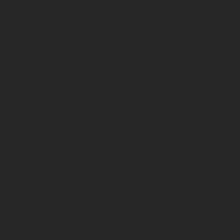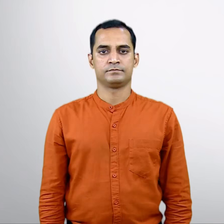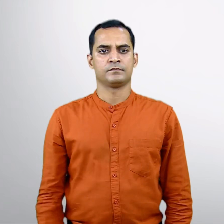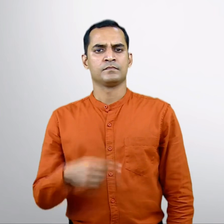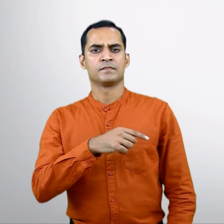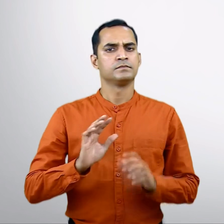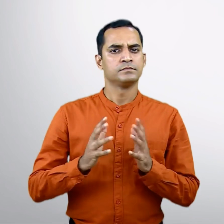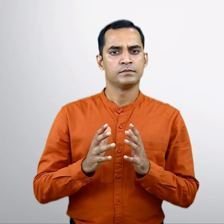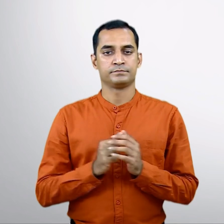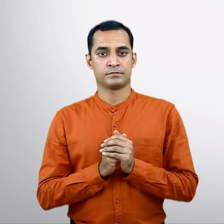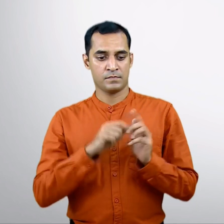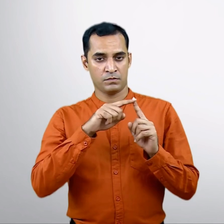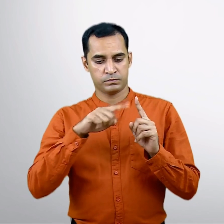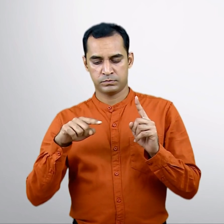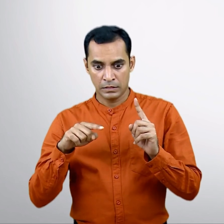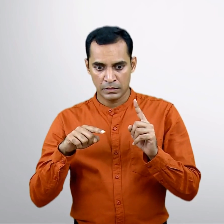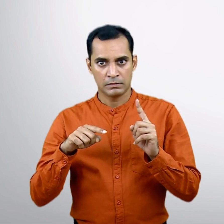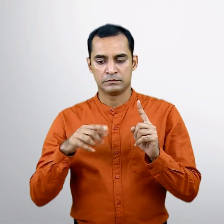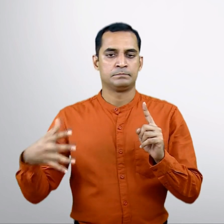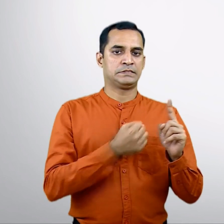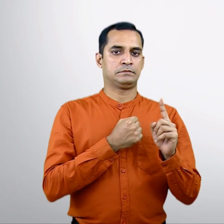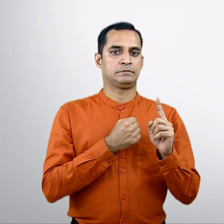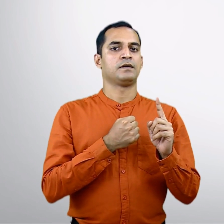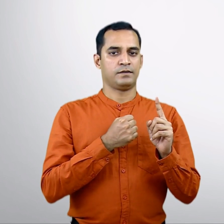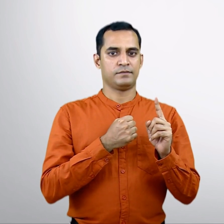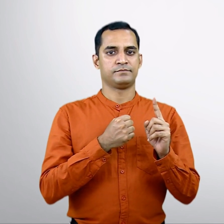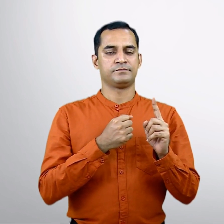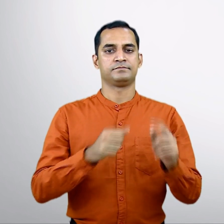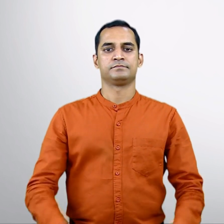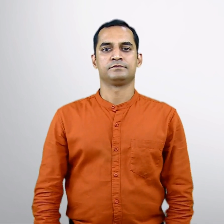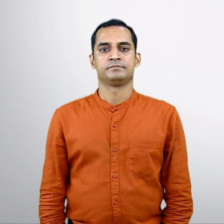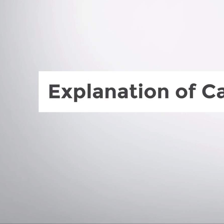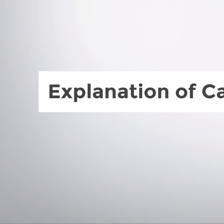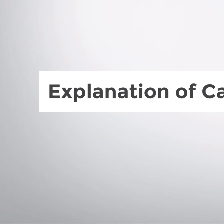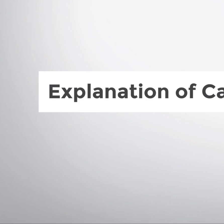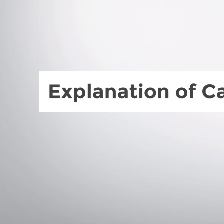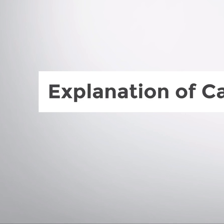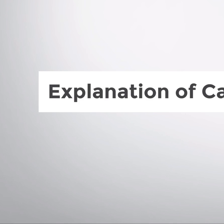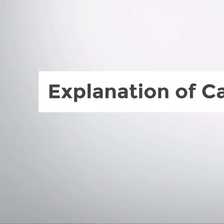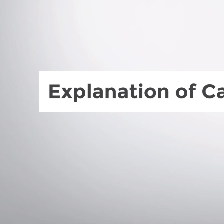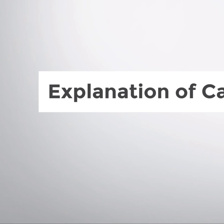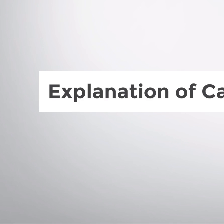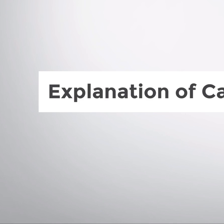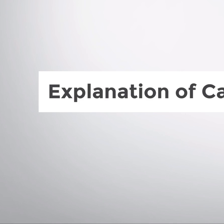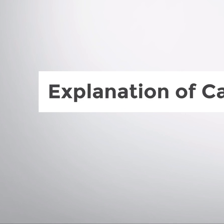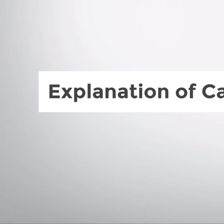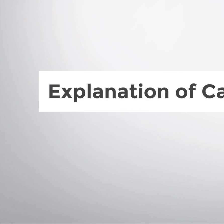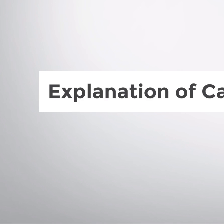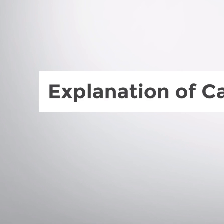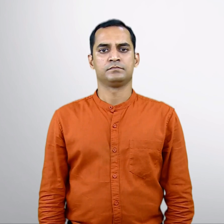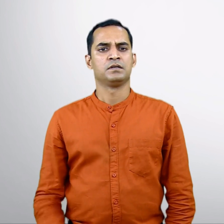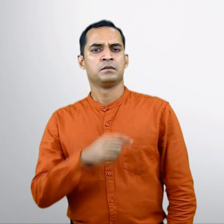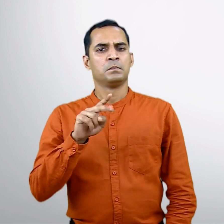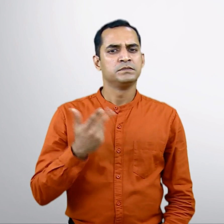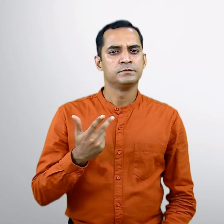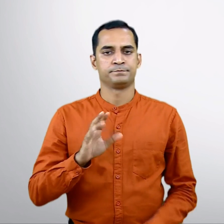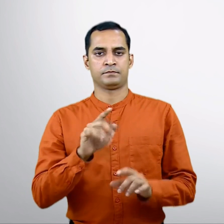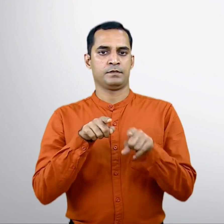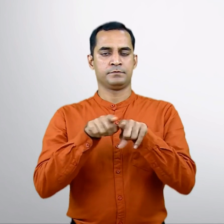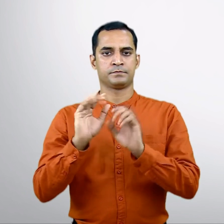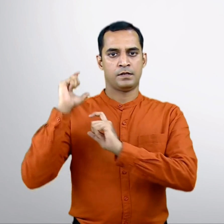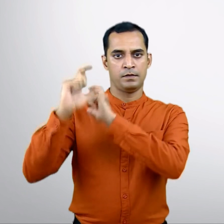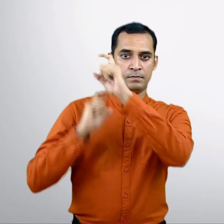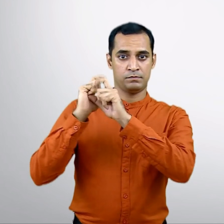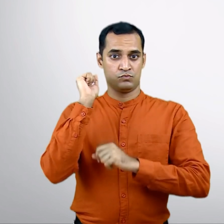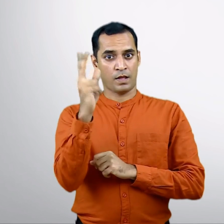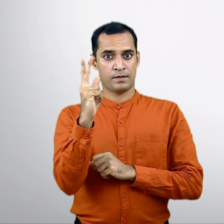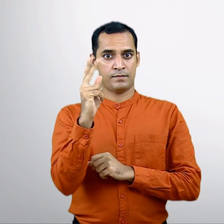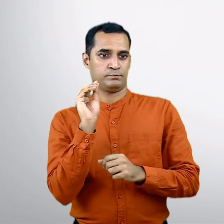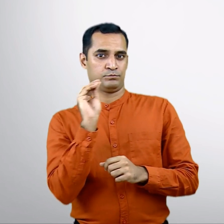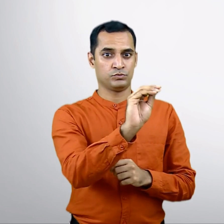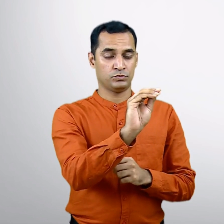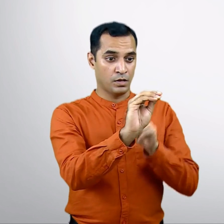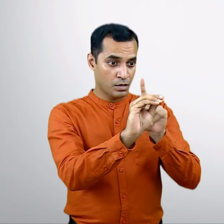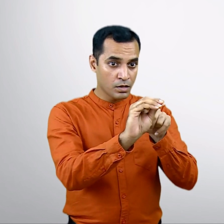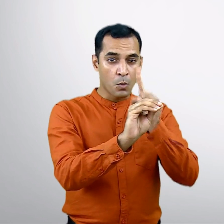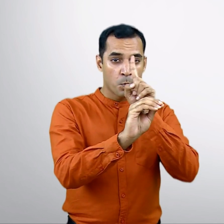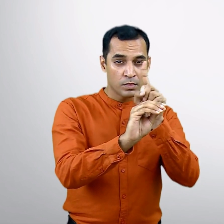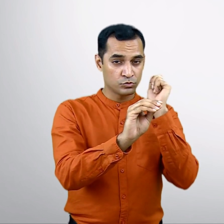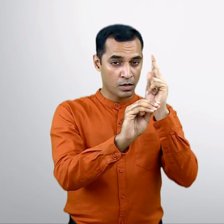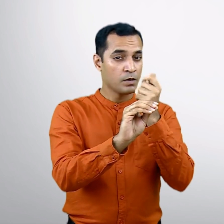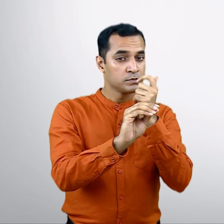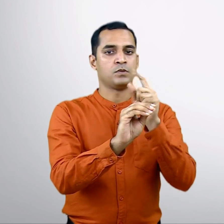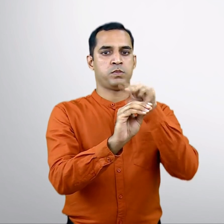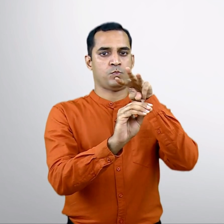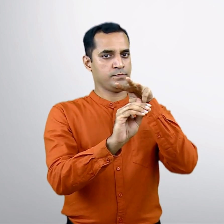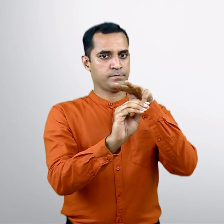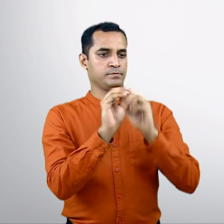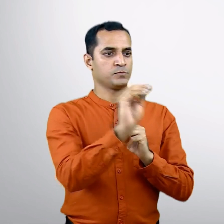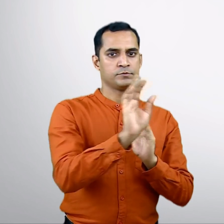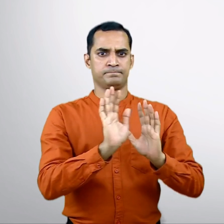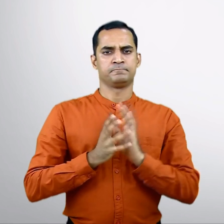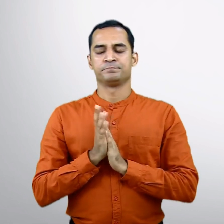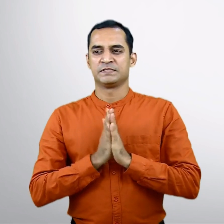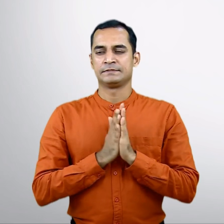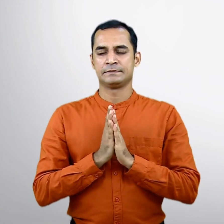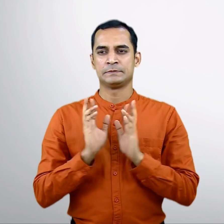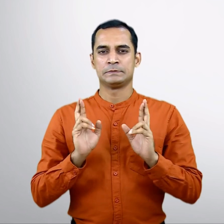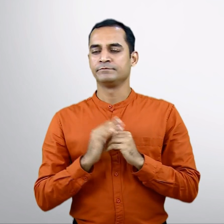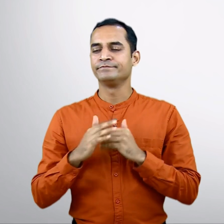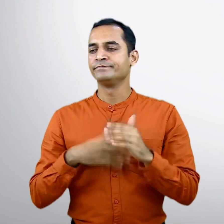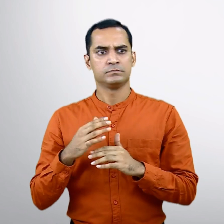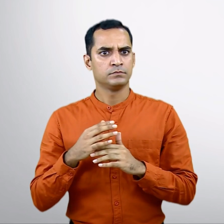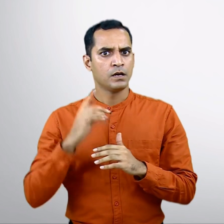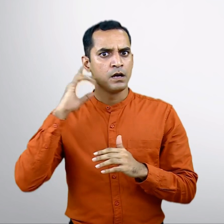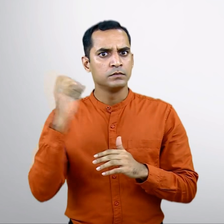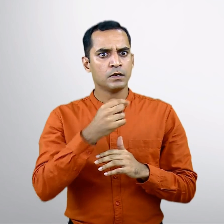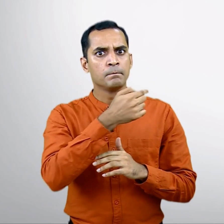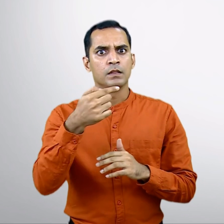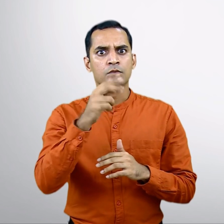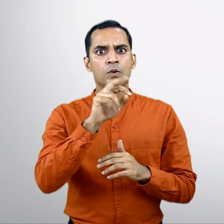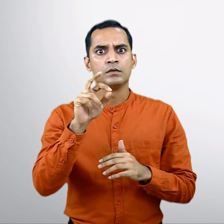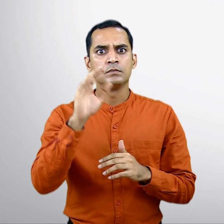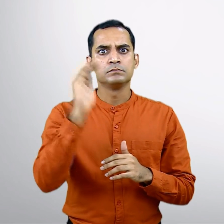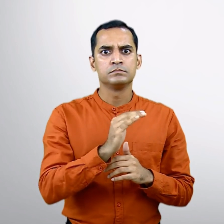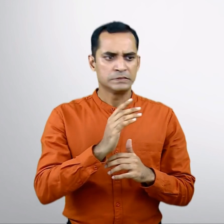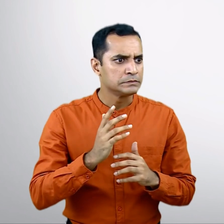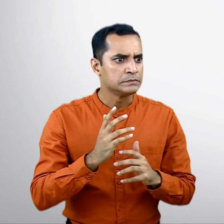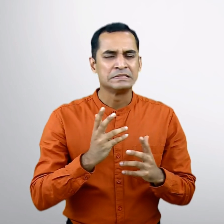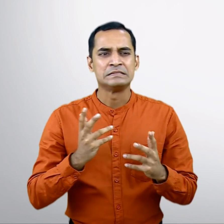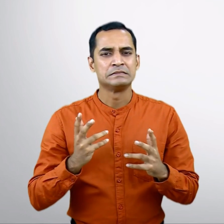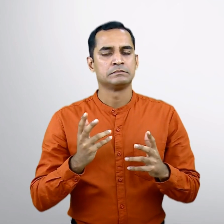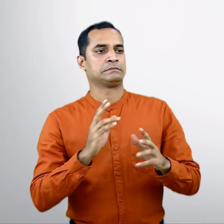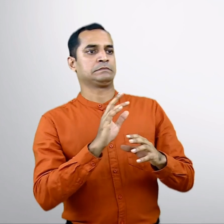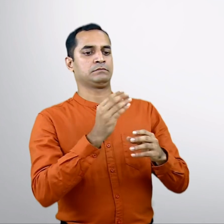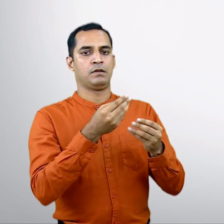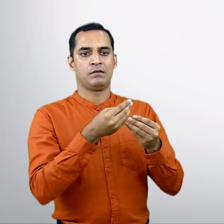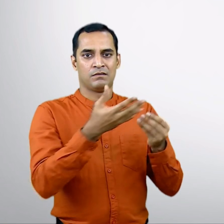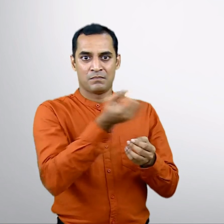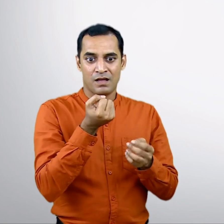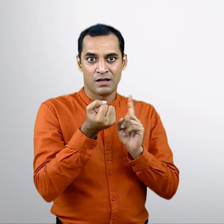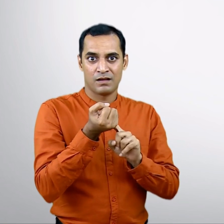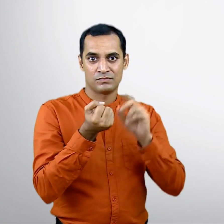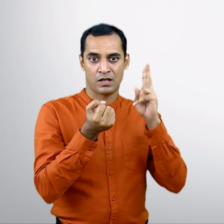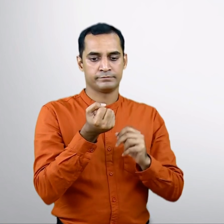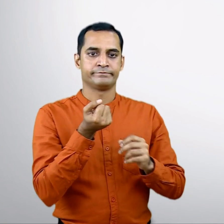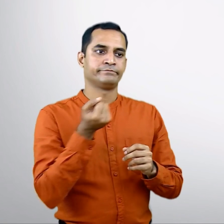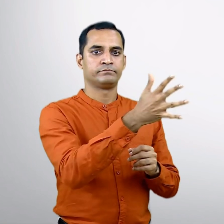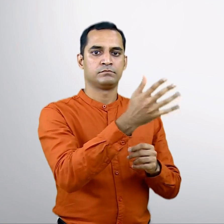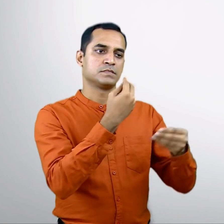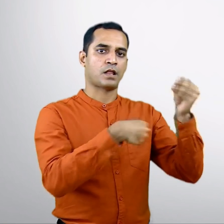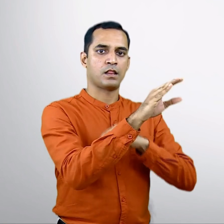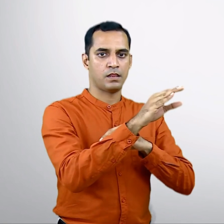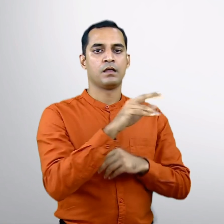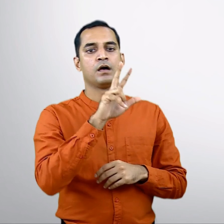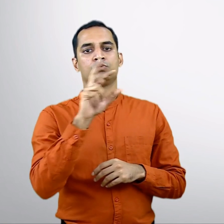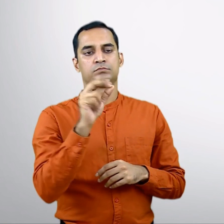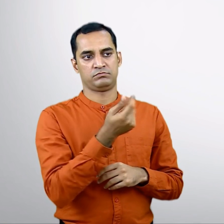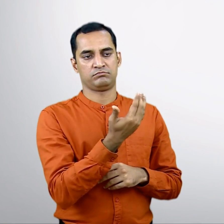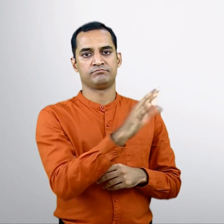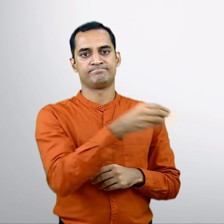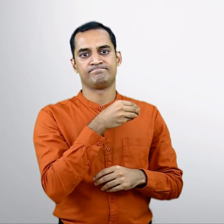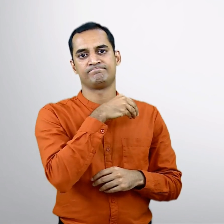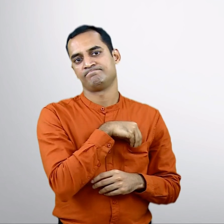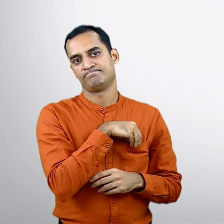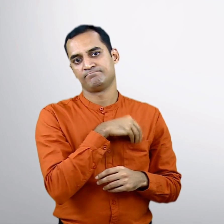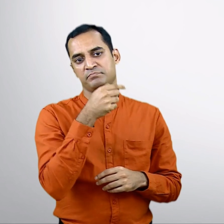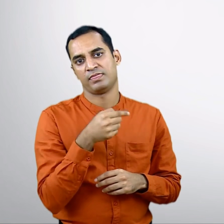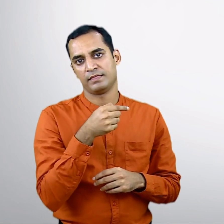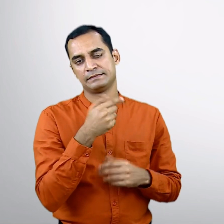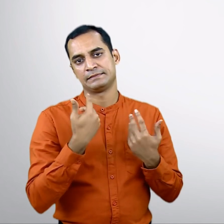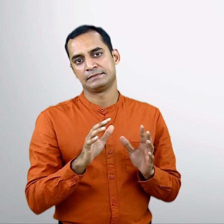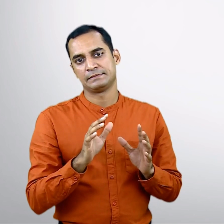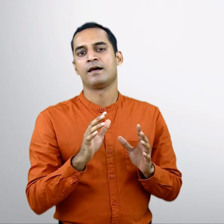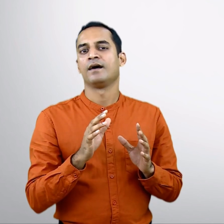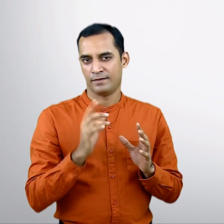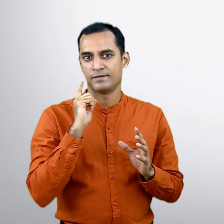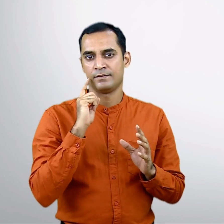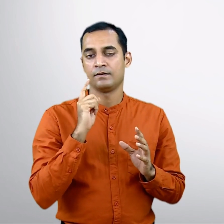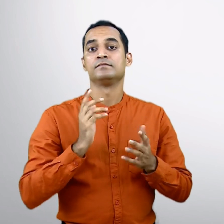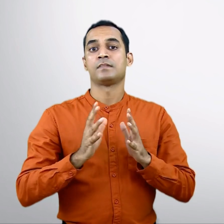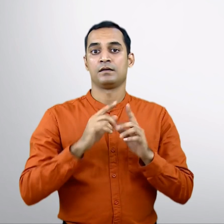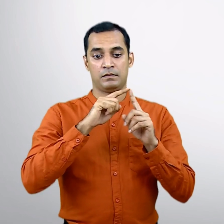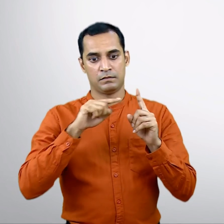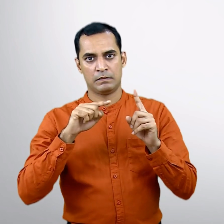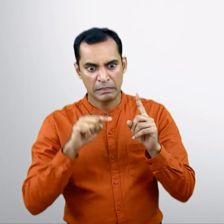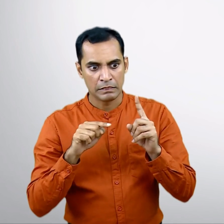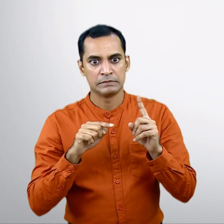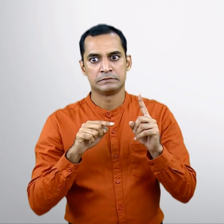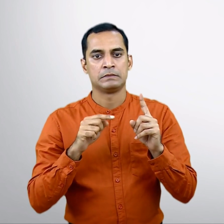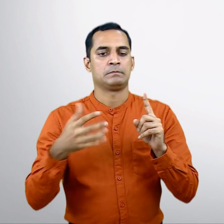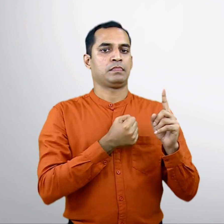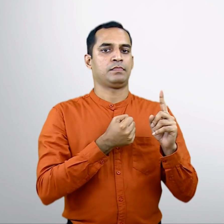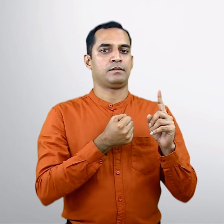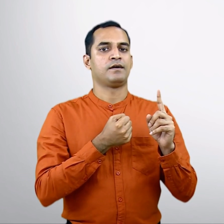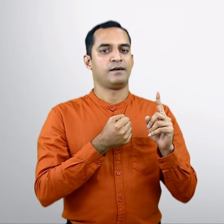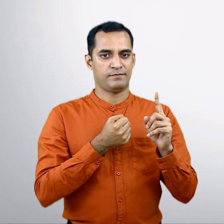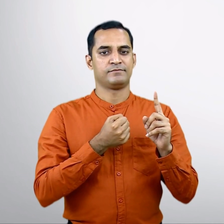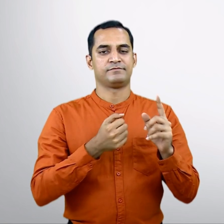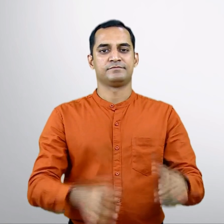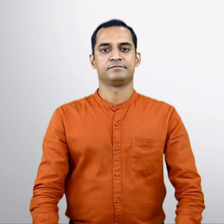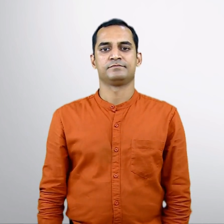Capital Depreciation